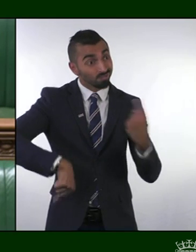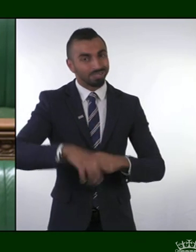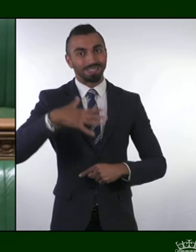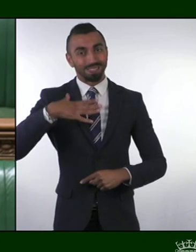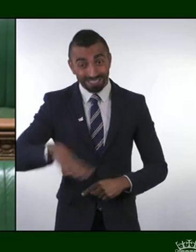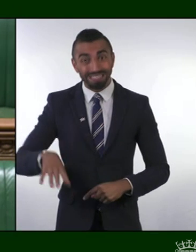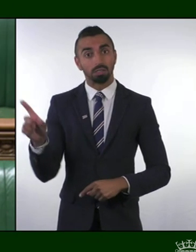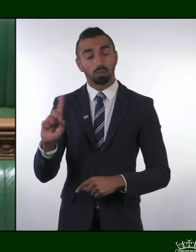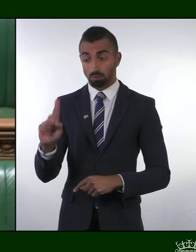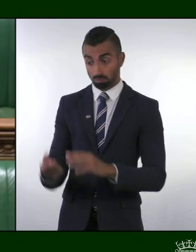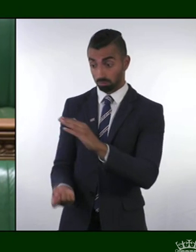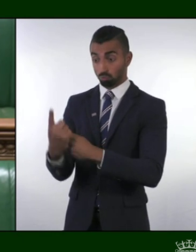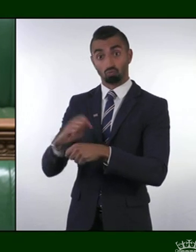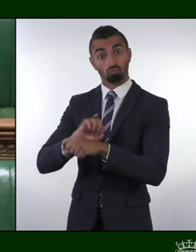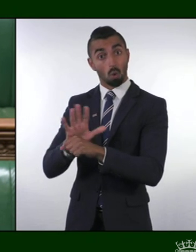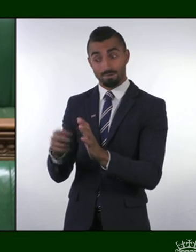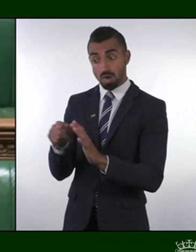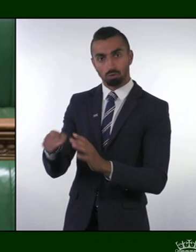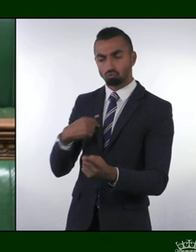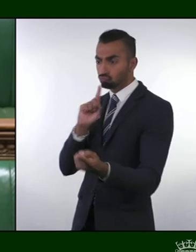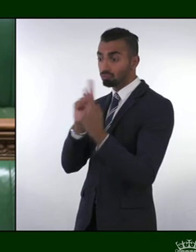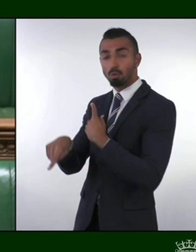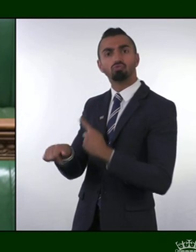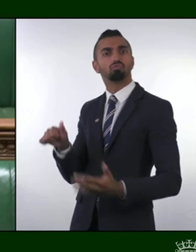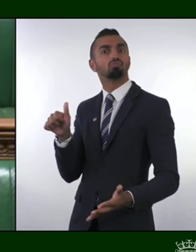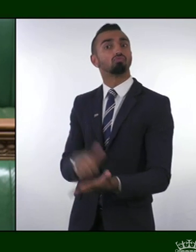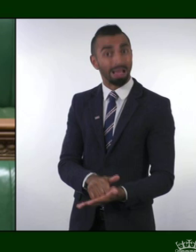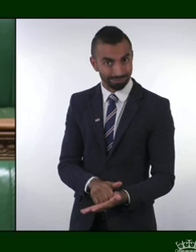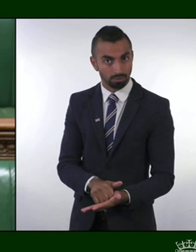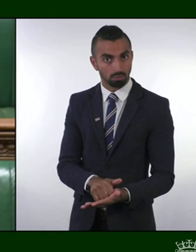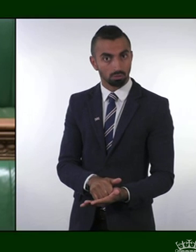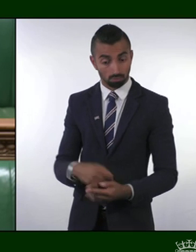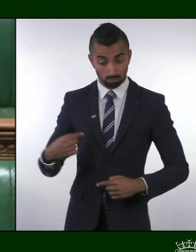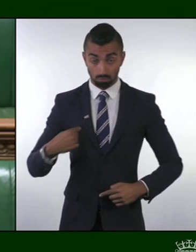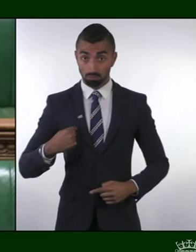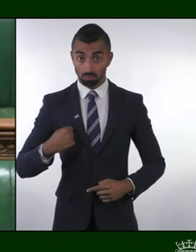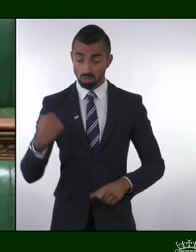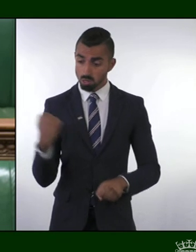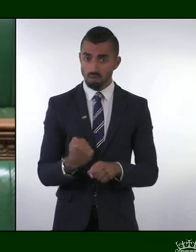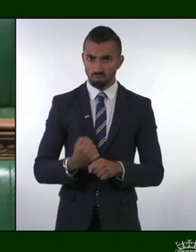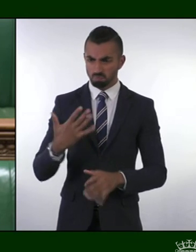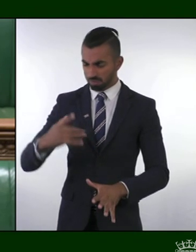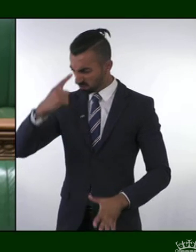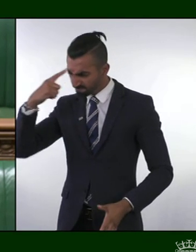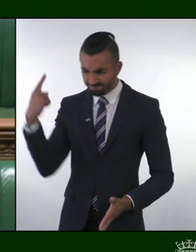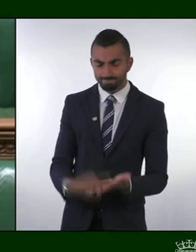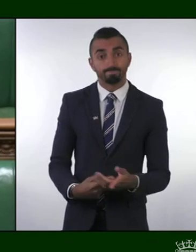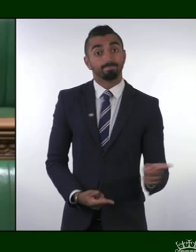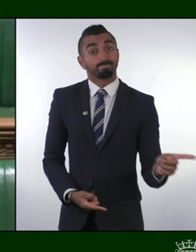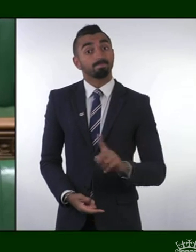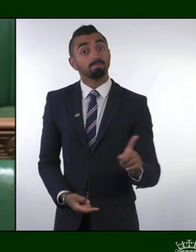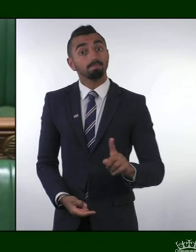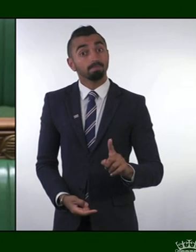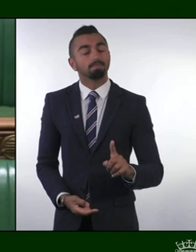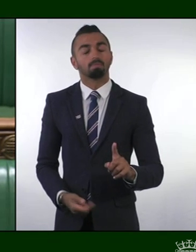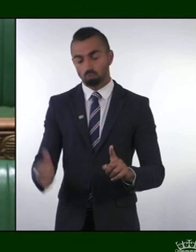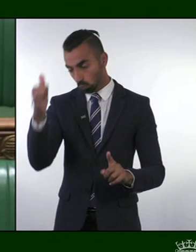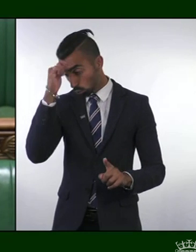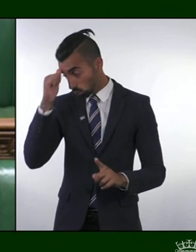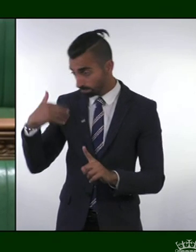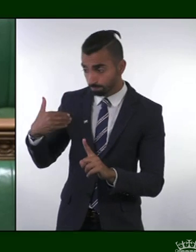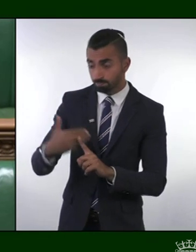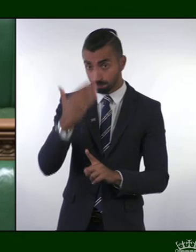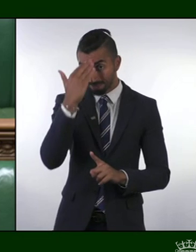It is an unambiguous choice to make this moment meaningful for our country in a way that transcends the frustration and loss of recent months.